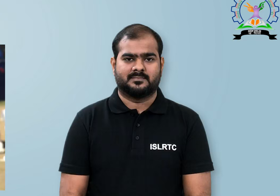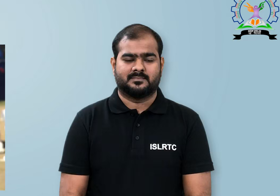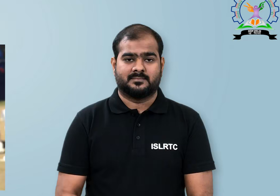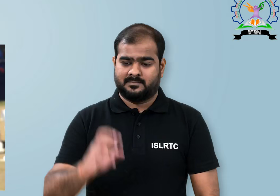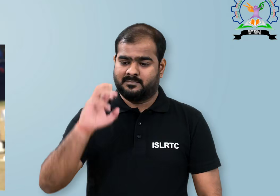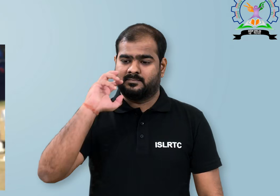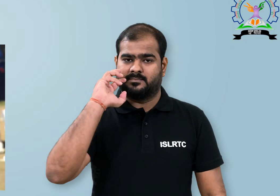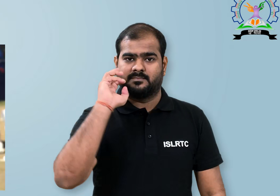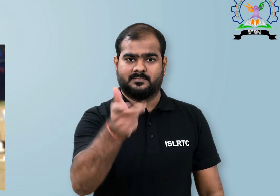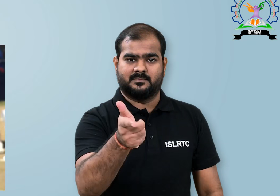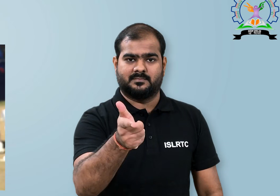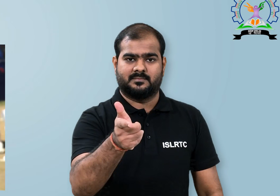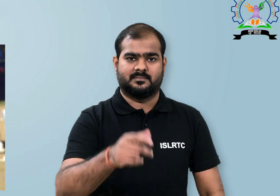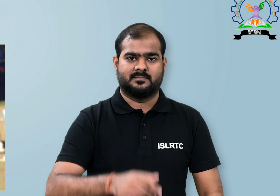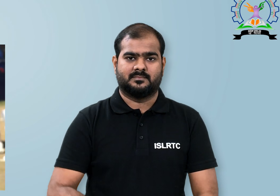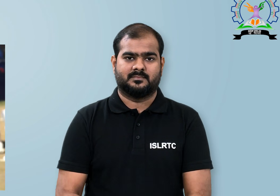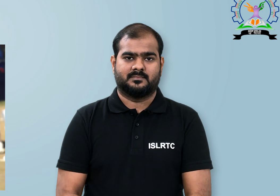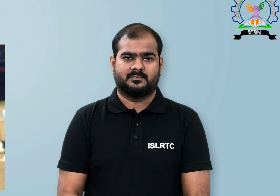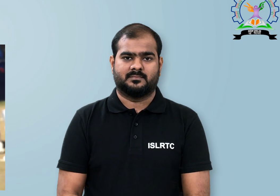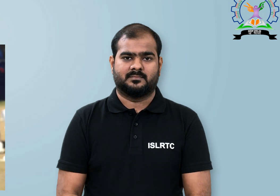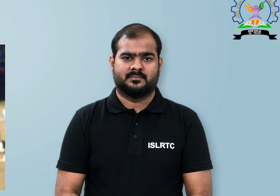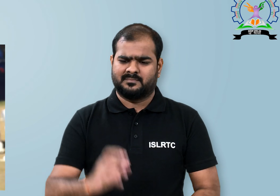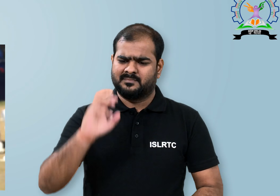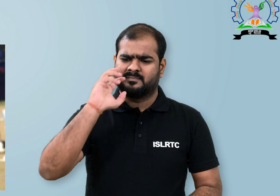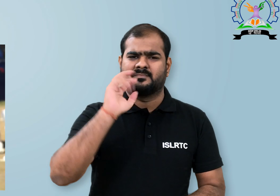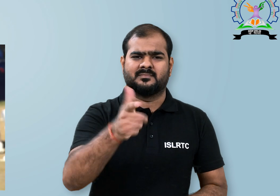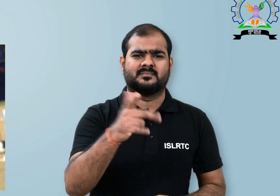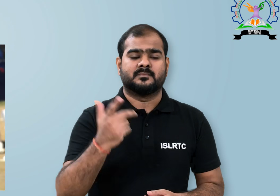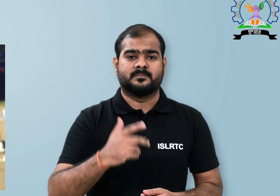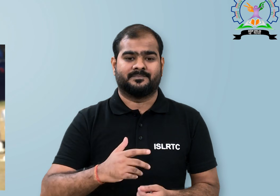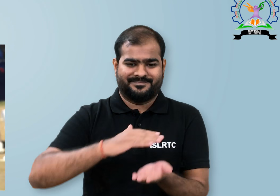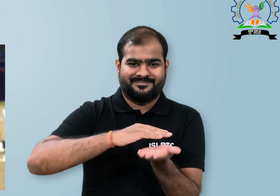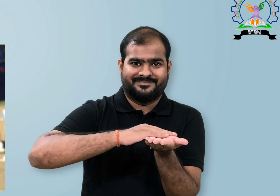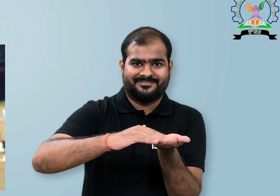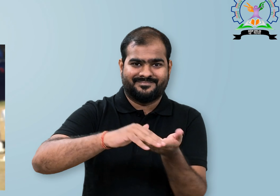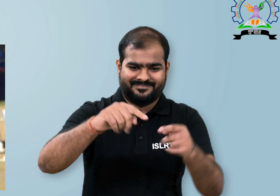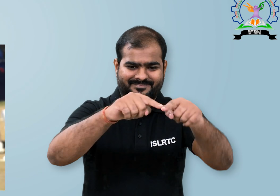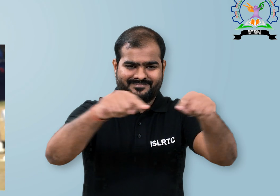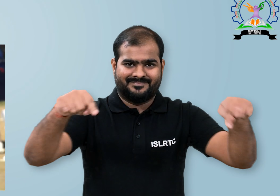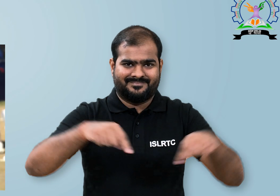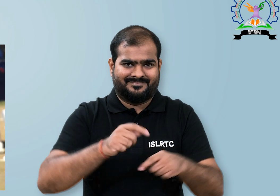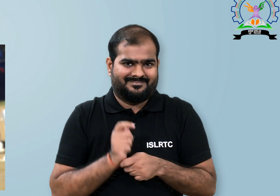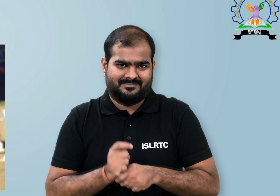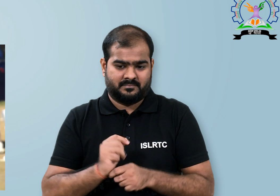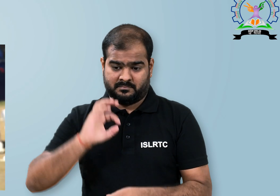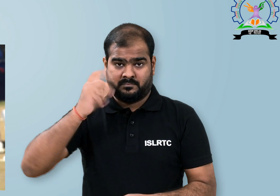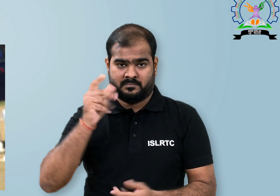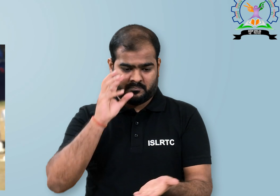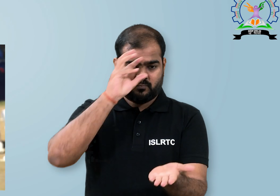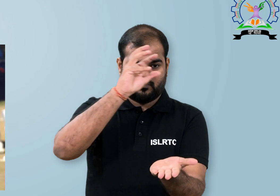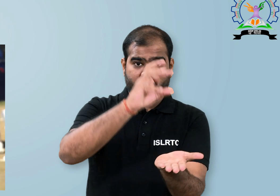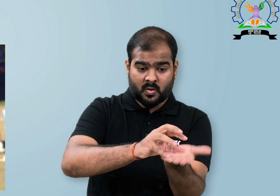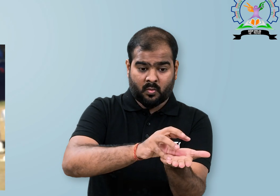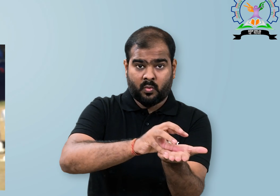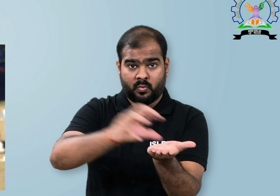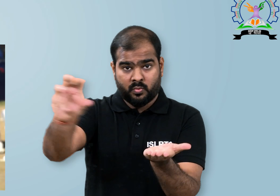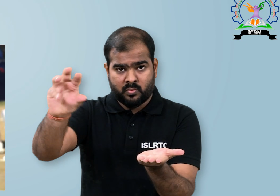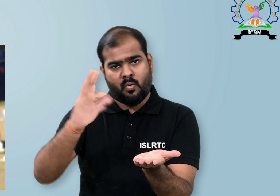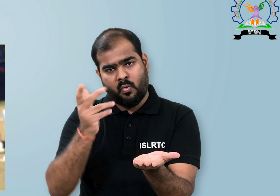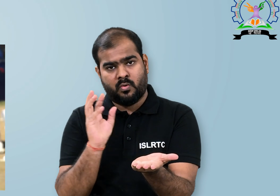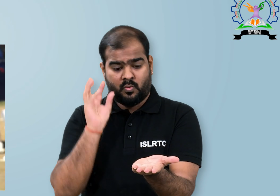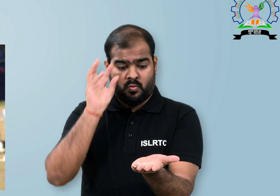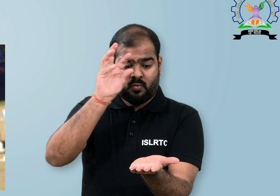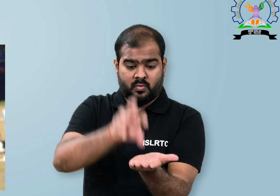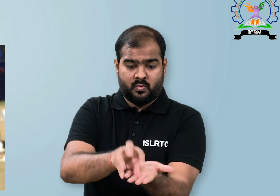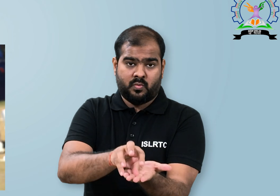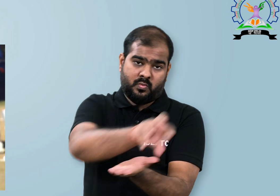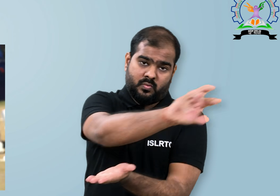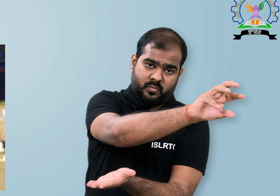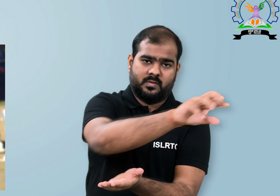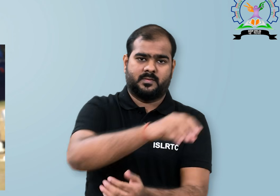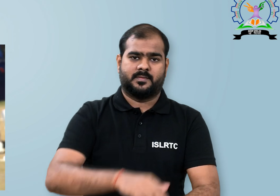Spin A type of bowling that uses wrist or finger movements to impart spin to the ball, causing it to deviate upon bouncing.